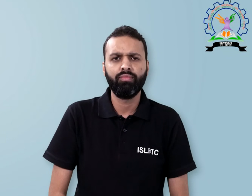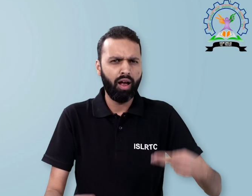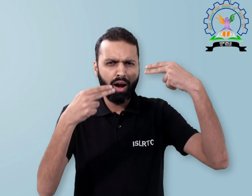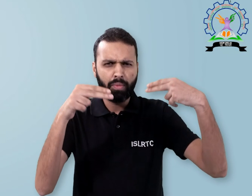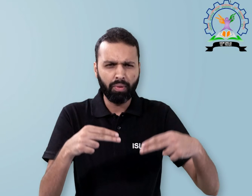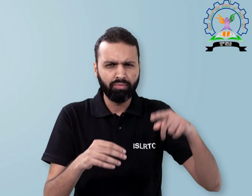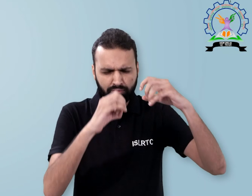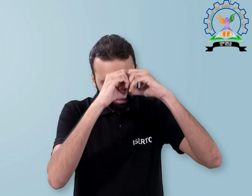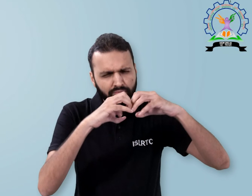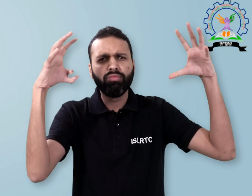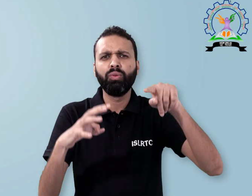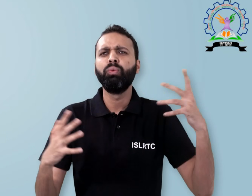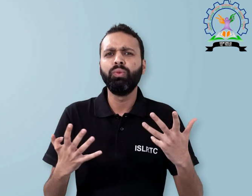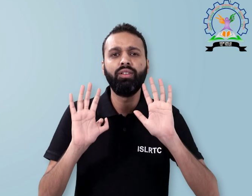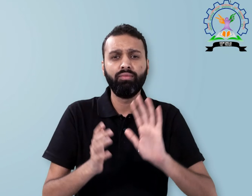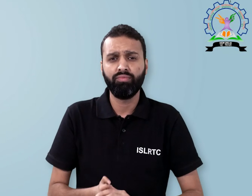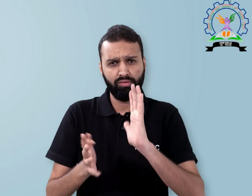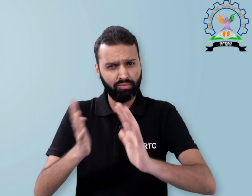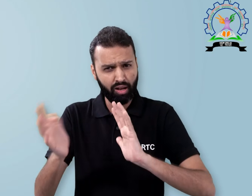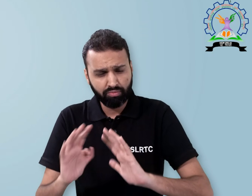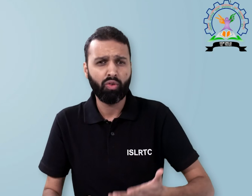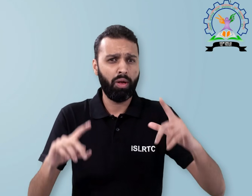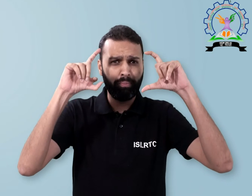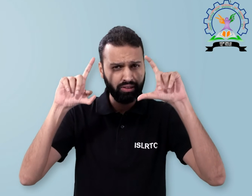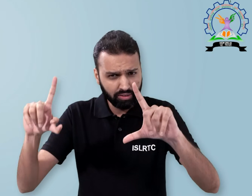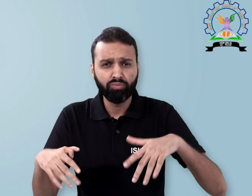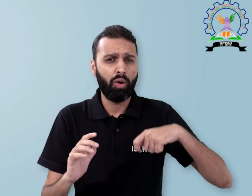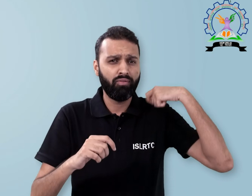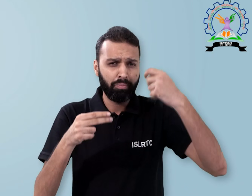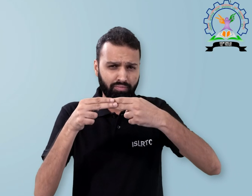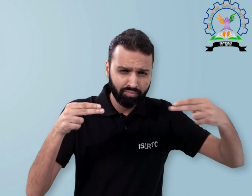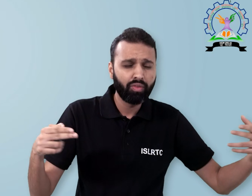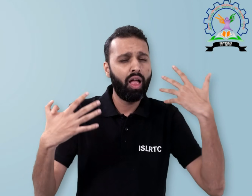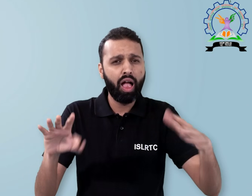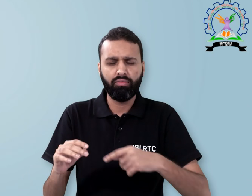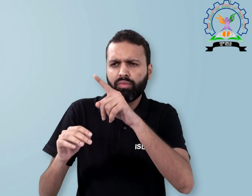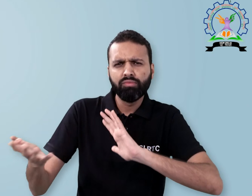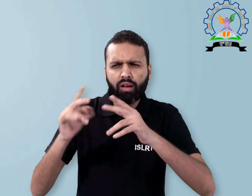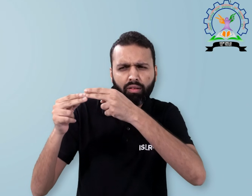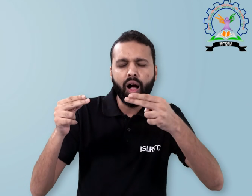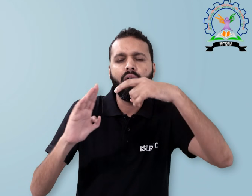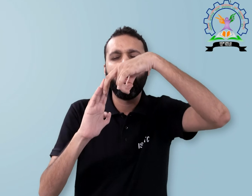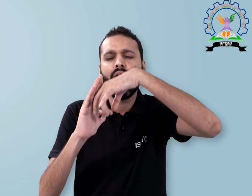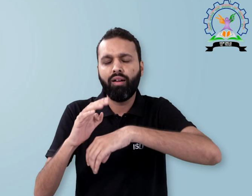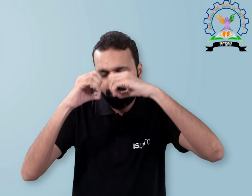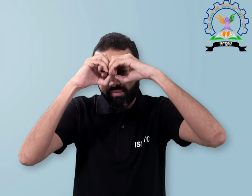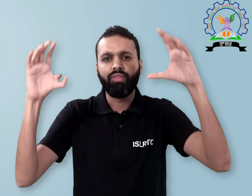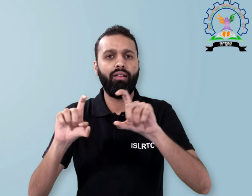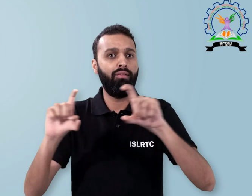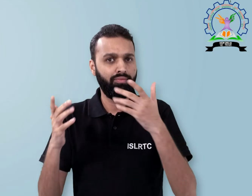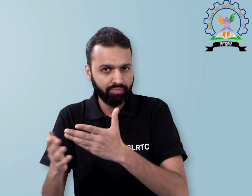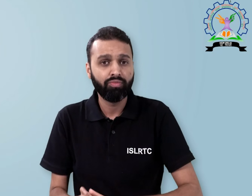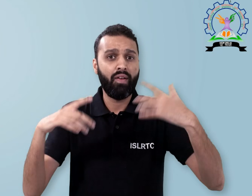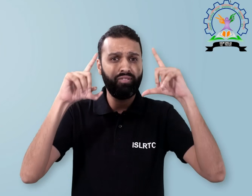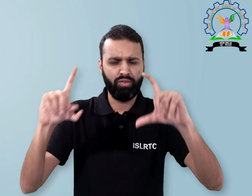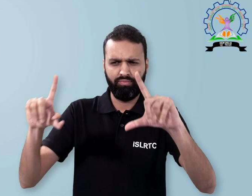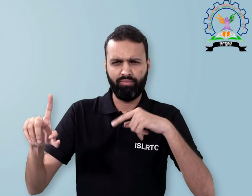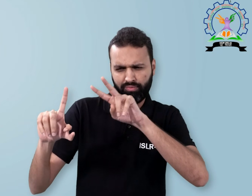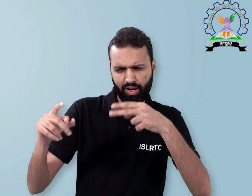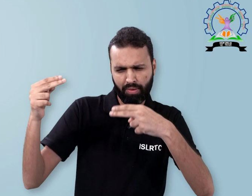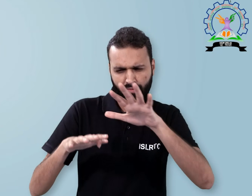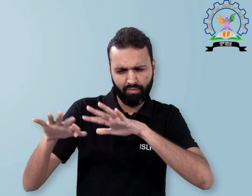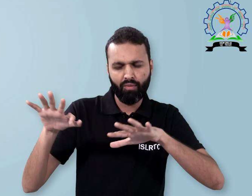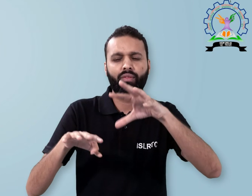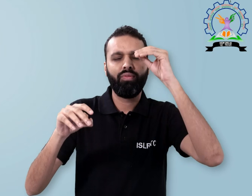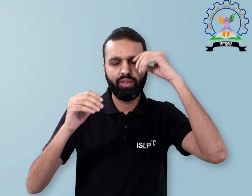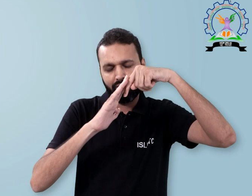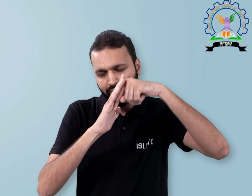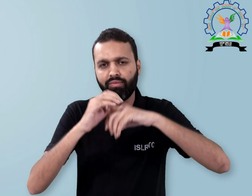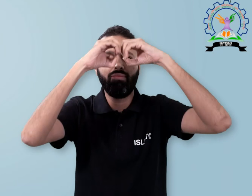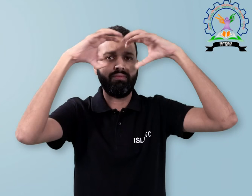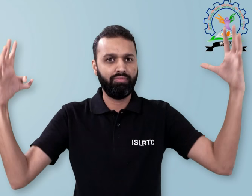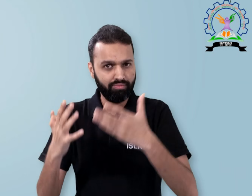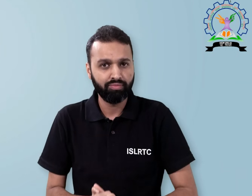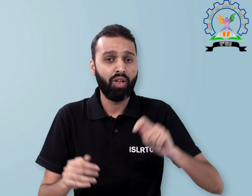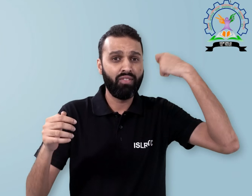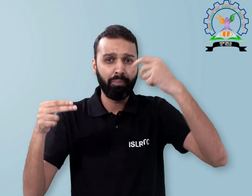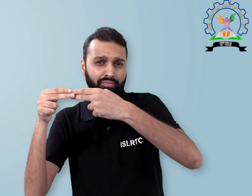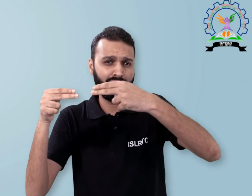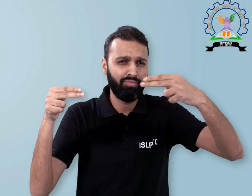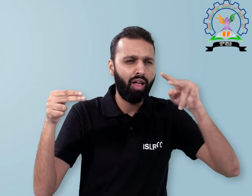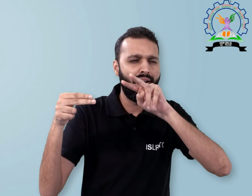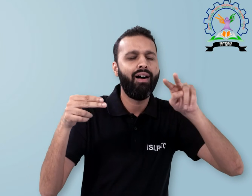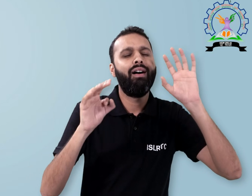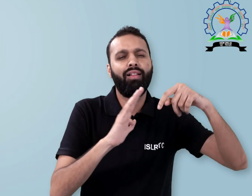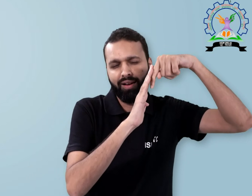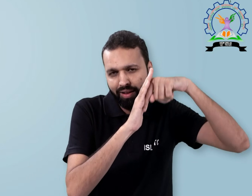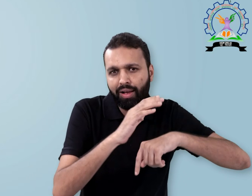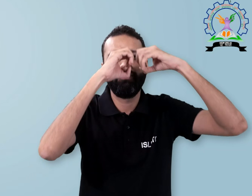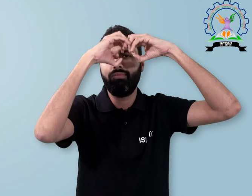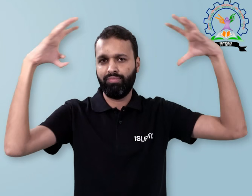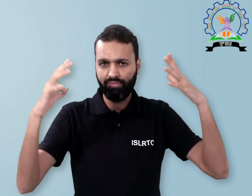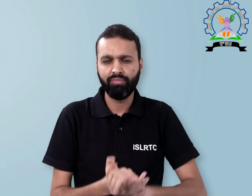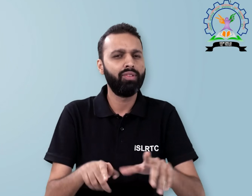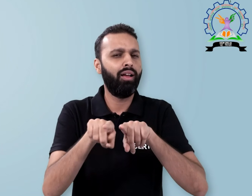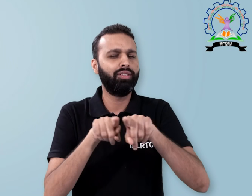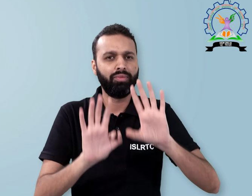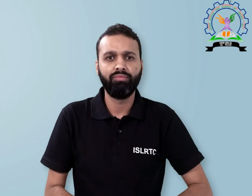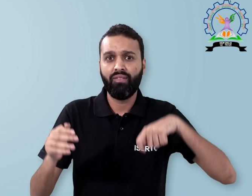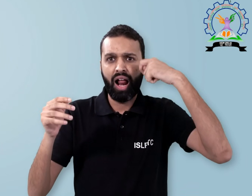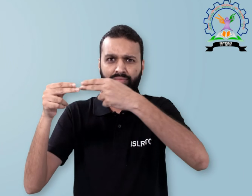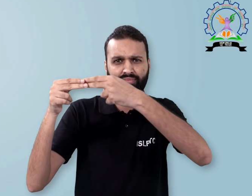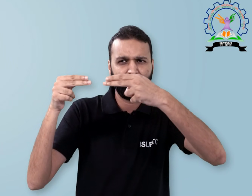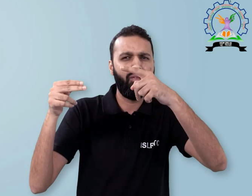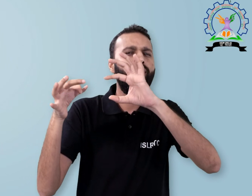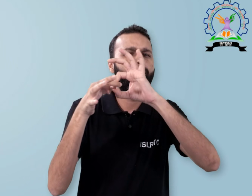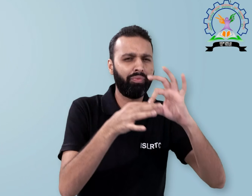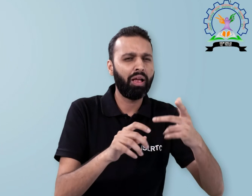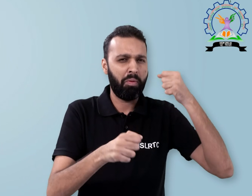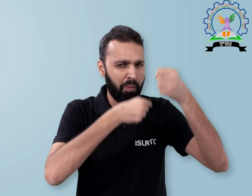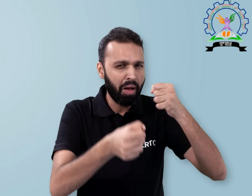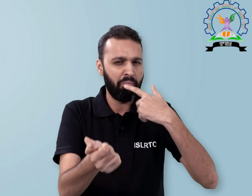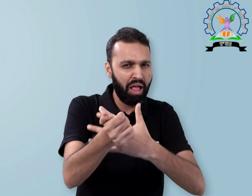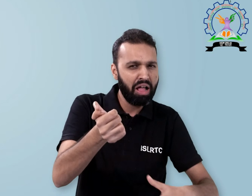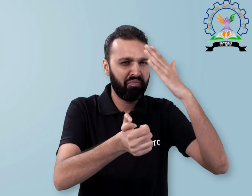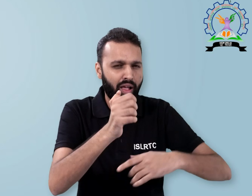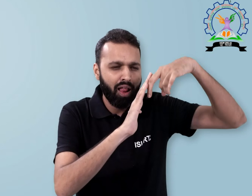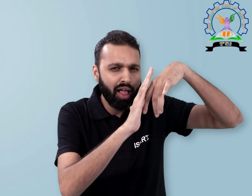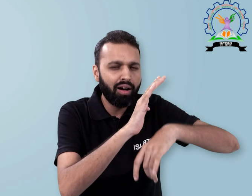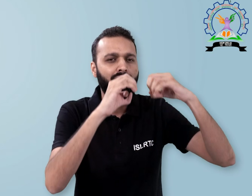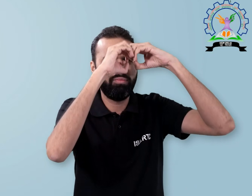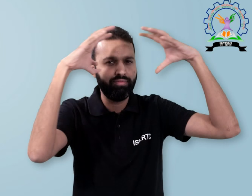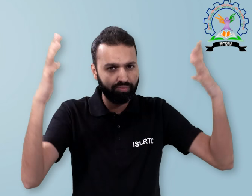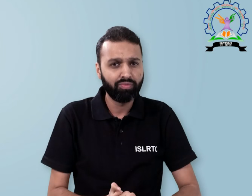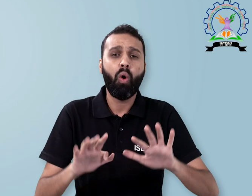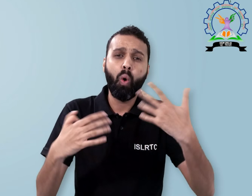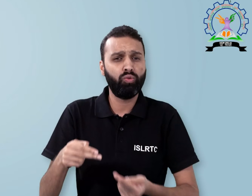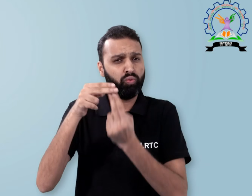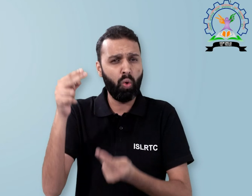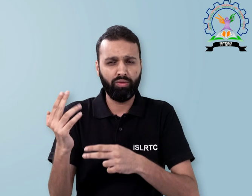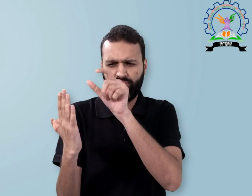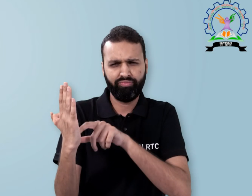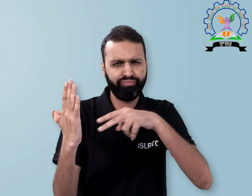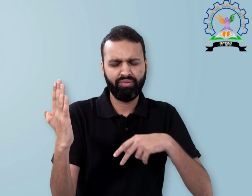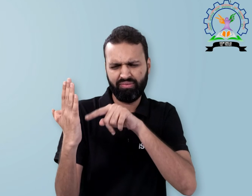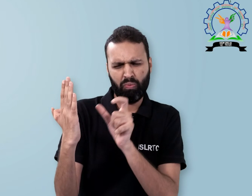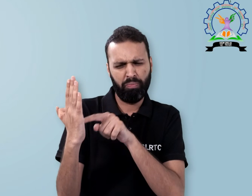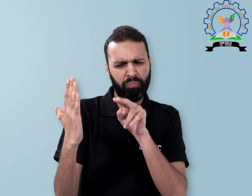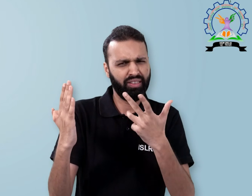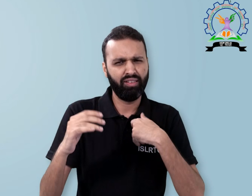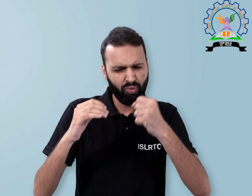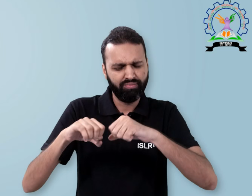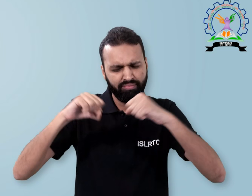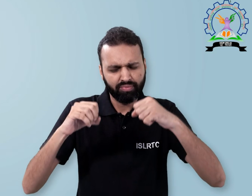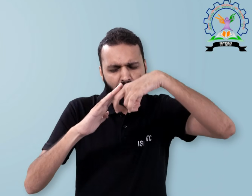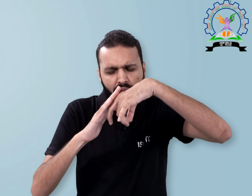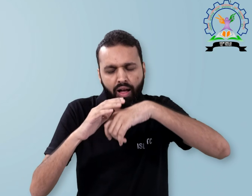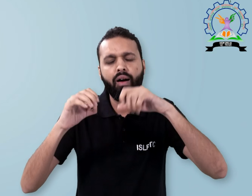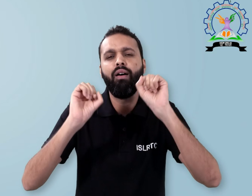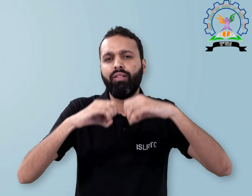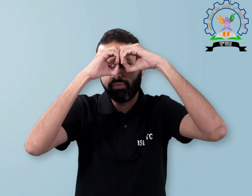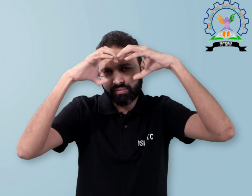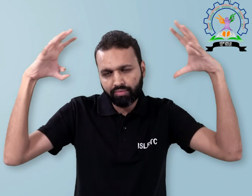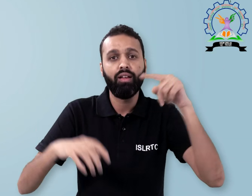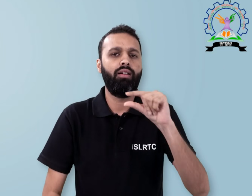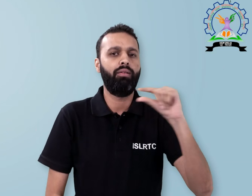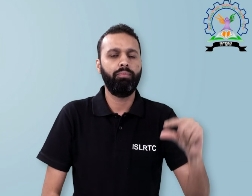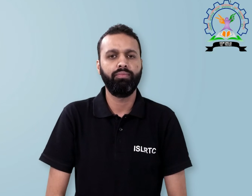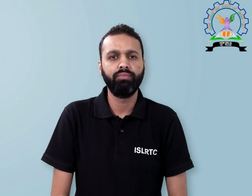It is the use of picturesor words to create images, esp. to create an impression or mood: